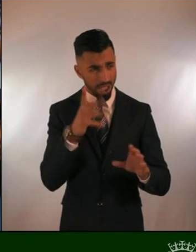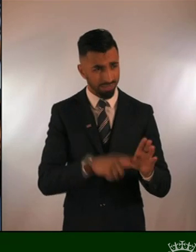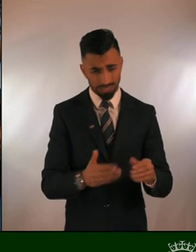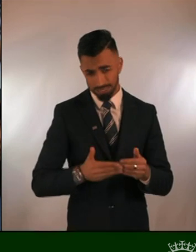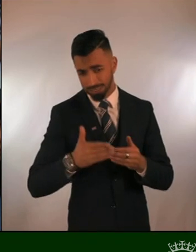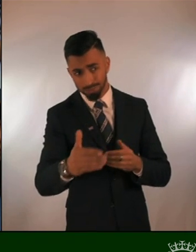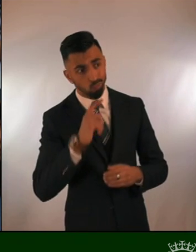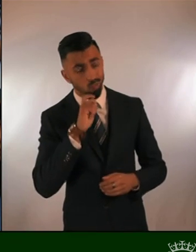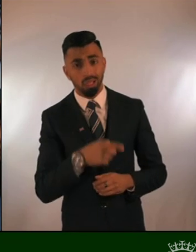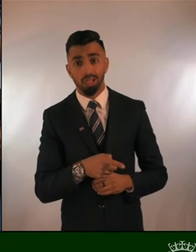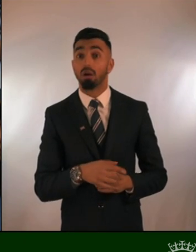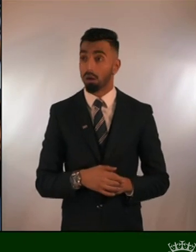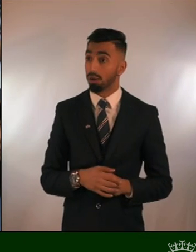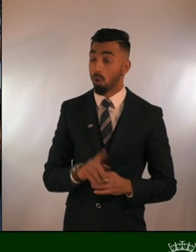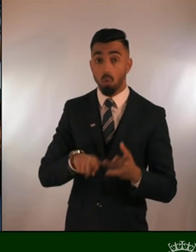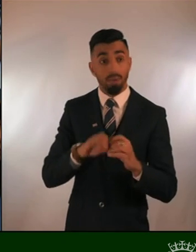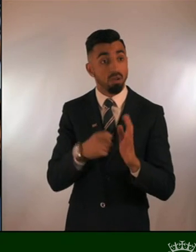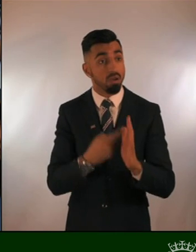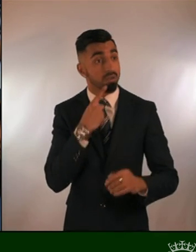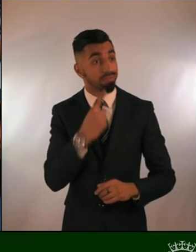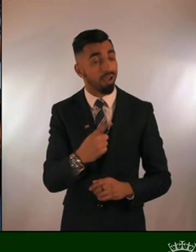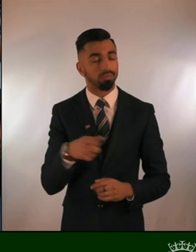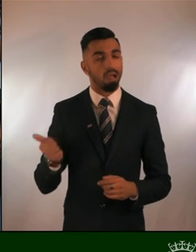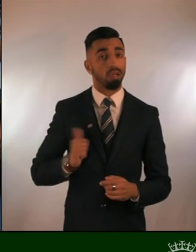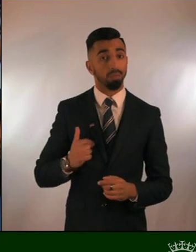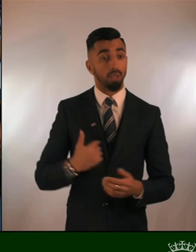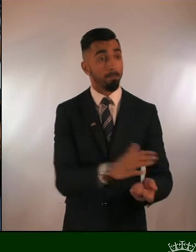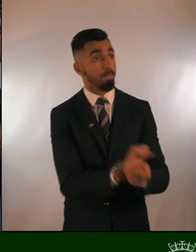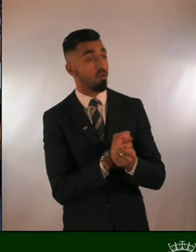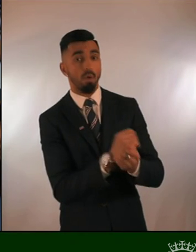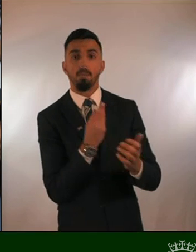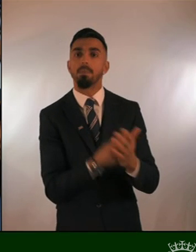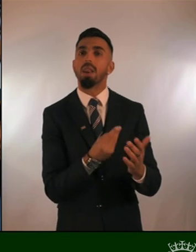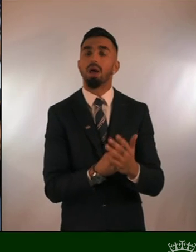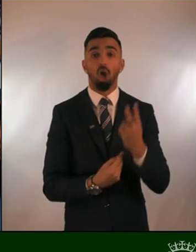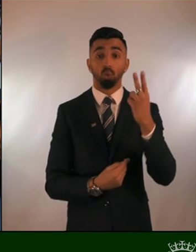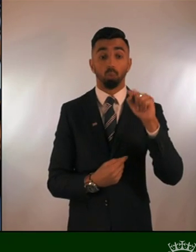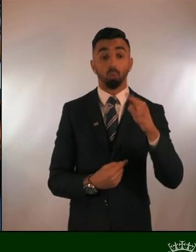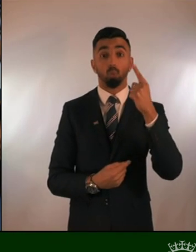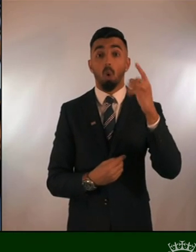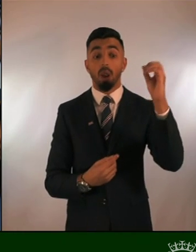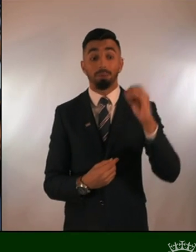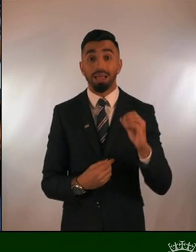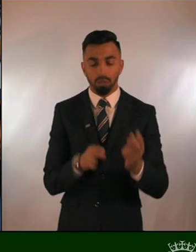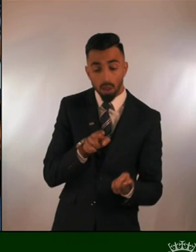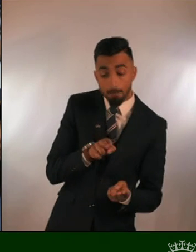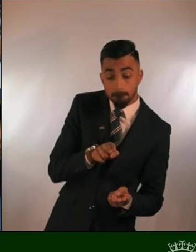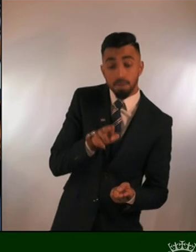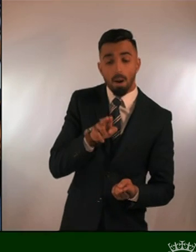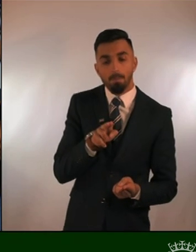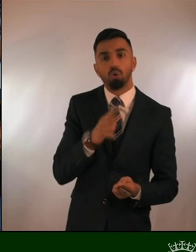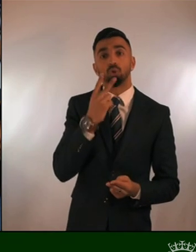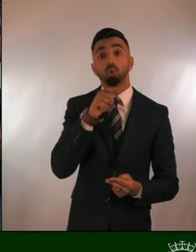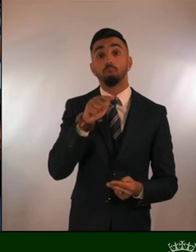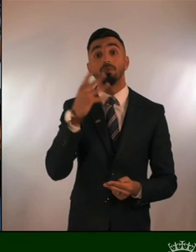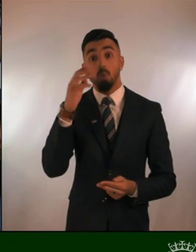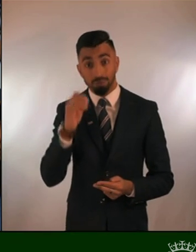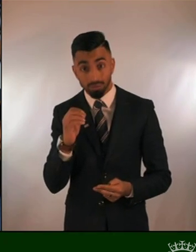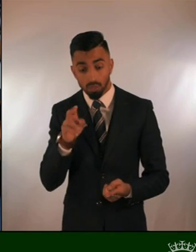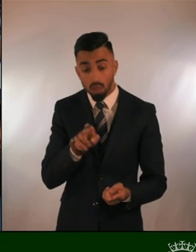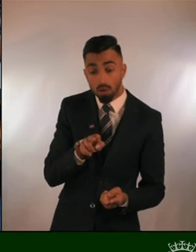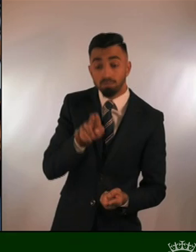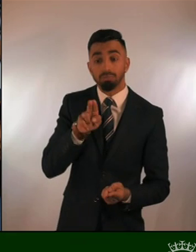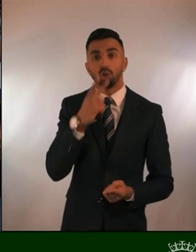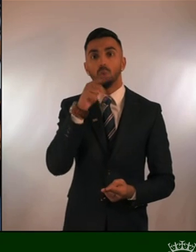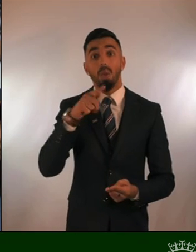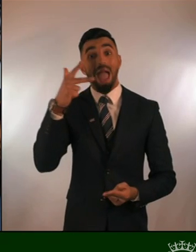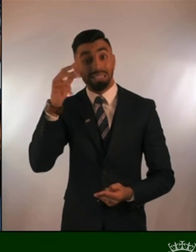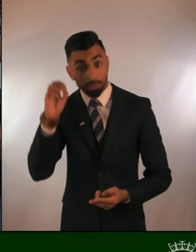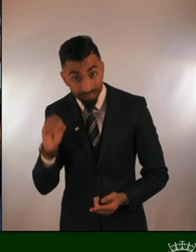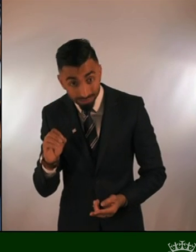The OBR forecasts that borrowing will increase slightly from 2.1% of GDP in 2019-20 to 2.4% in 2020-21 and 2.8% in 2021-22.